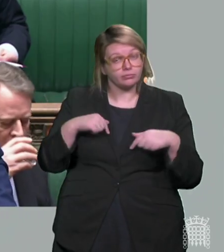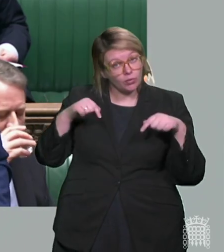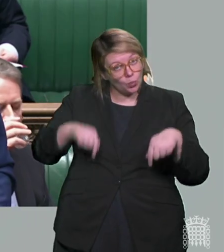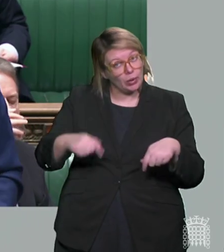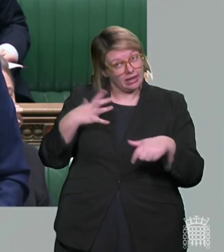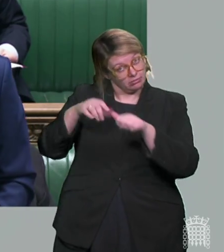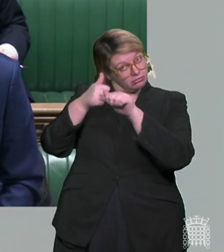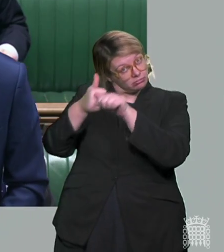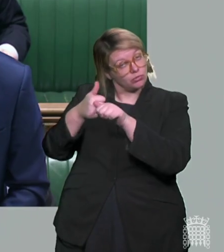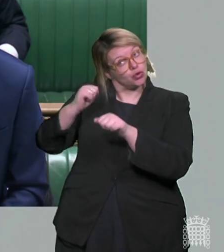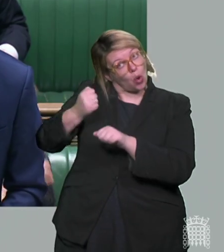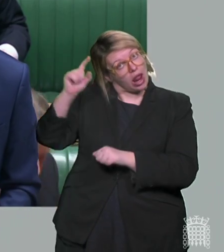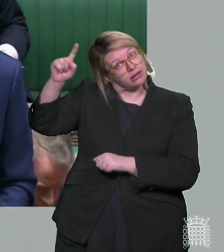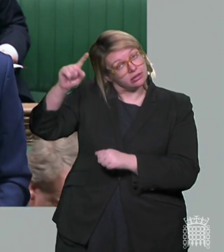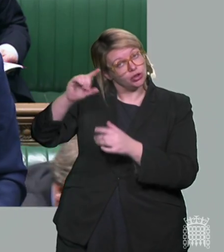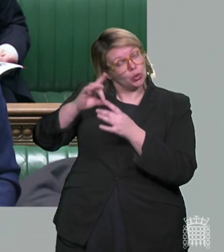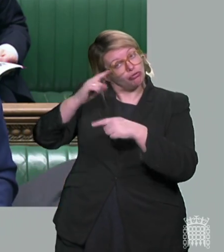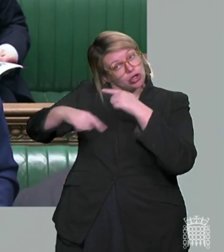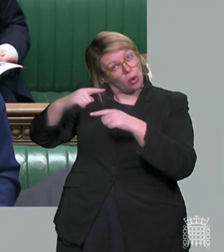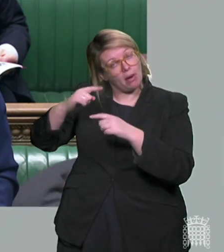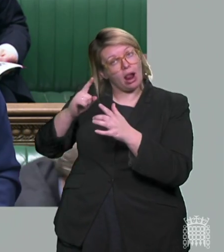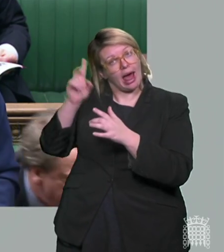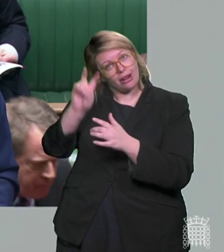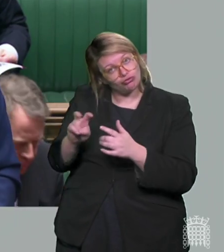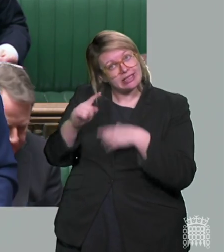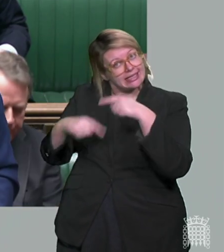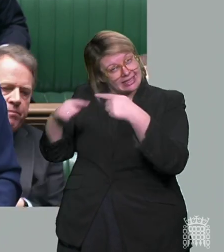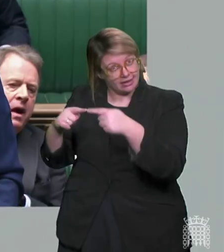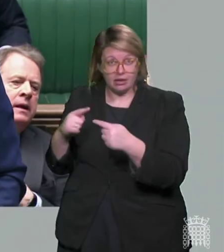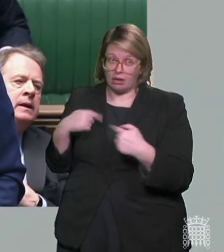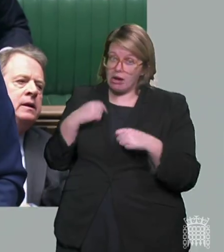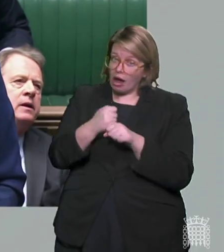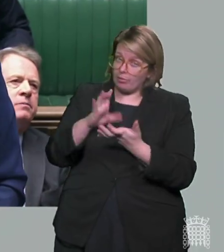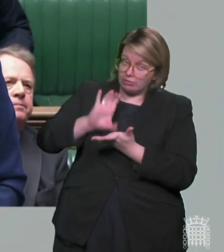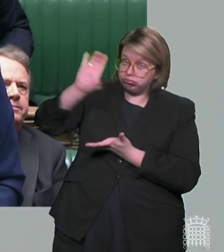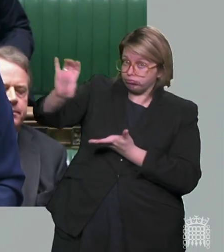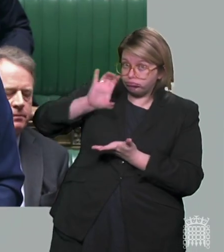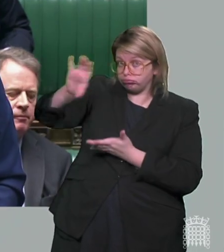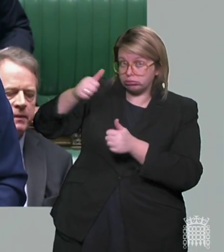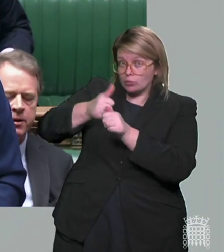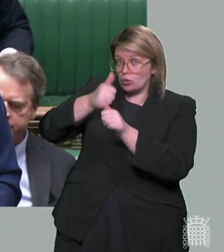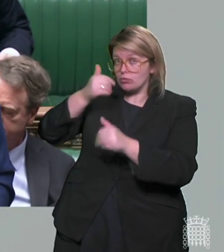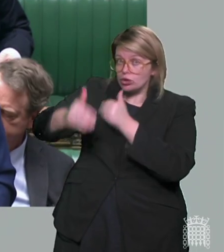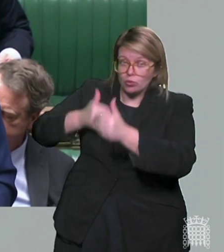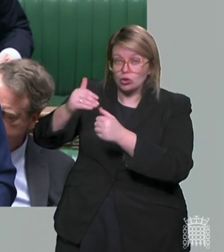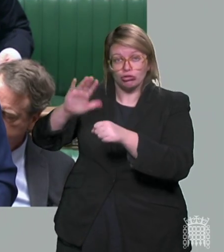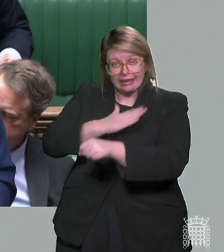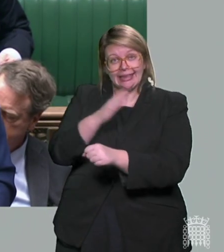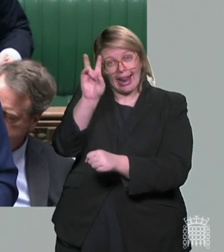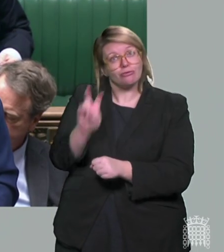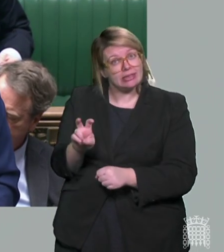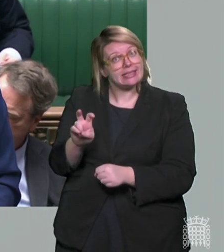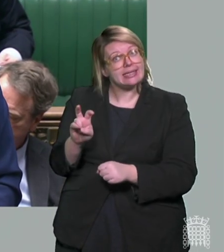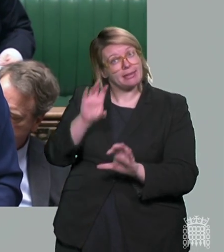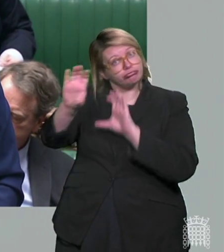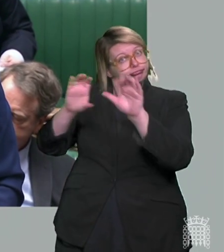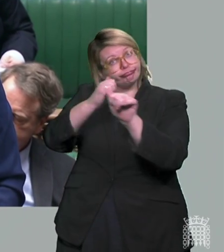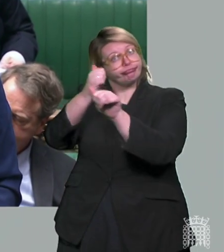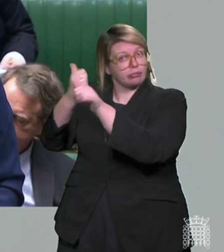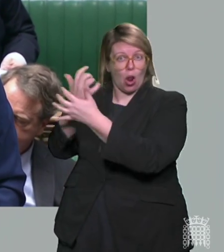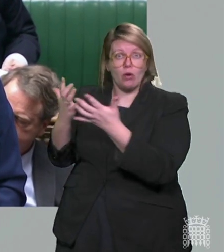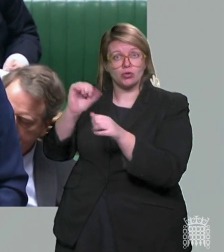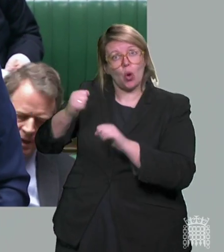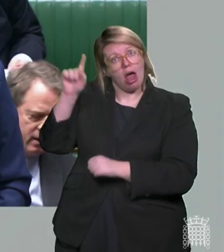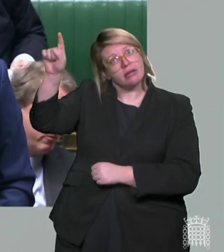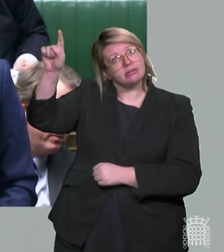Scotland has benefited greatly from the contracts for difference scheme, the Government’s main mechanism for supporting new low-carbon electricity generation projects in Great Britain.